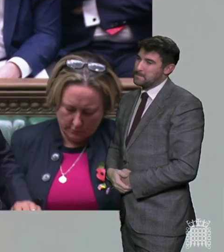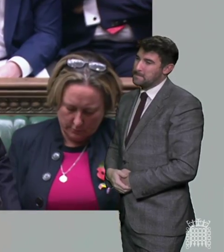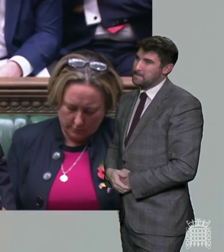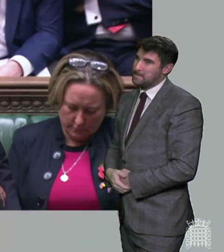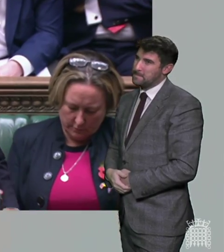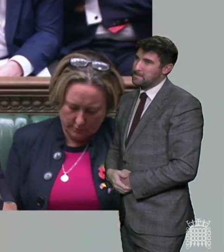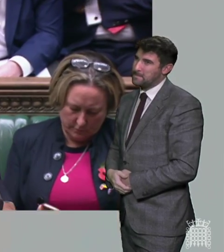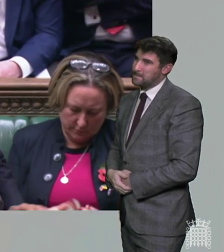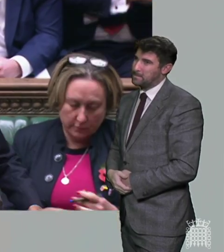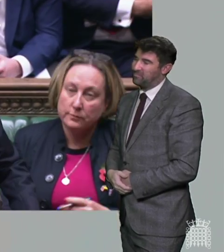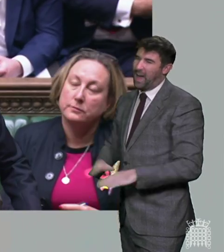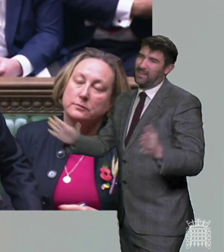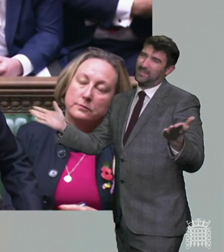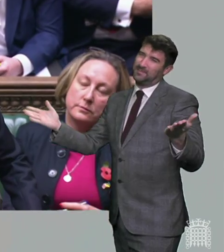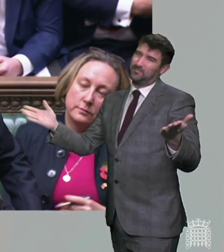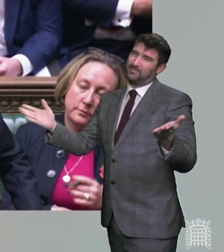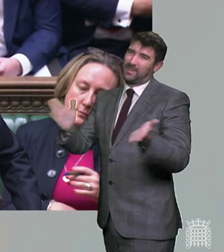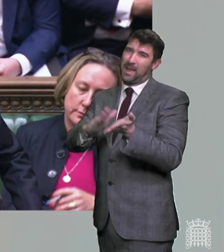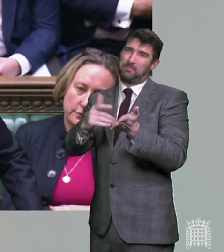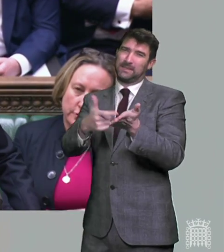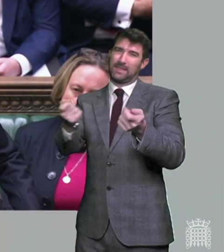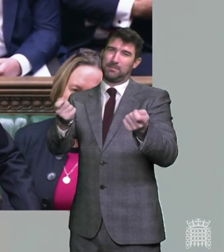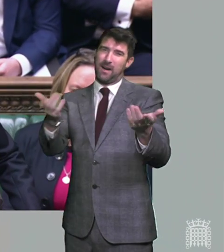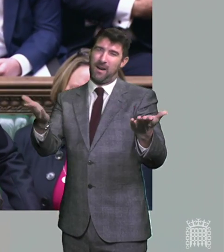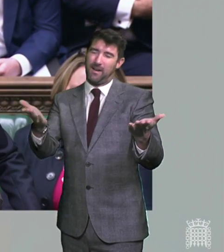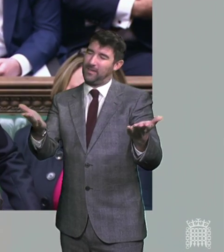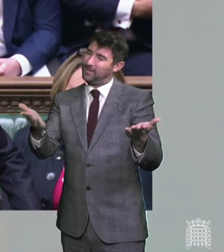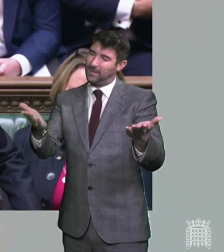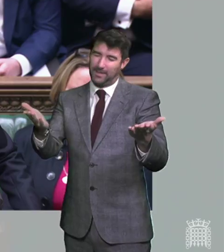Start governing for once and get a grip.